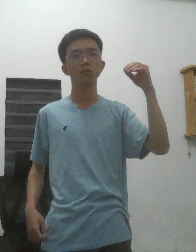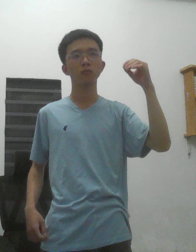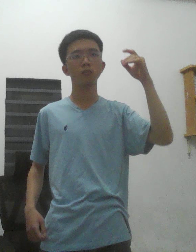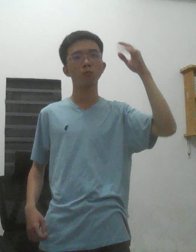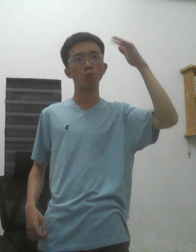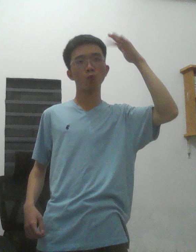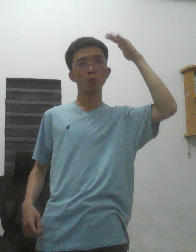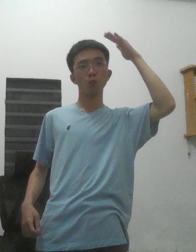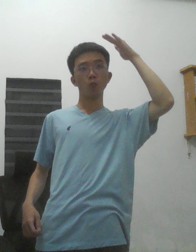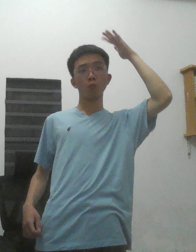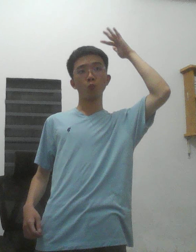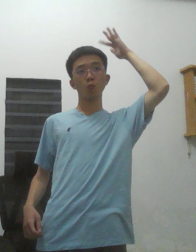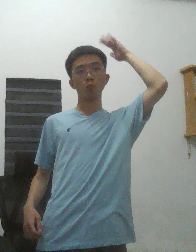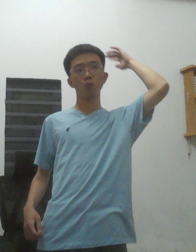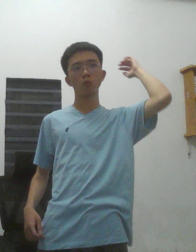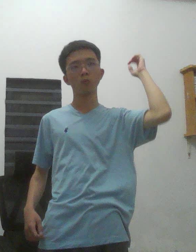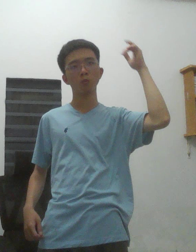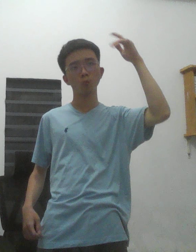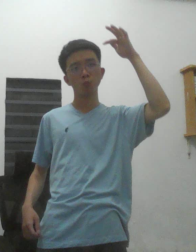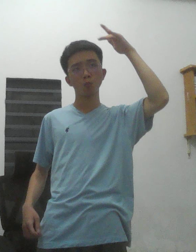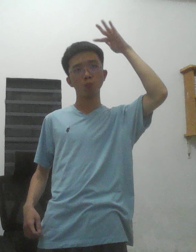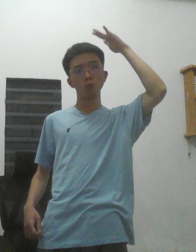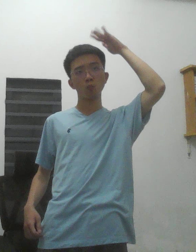vo ly